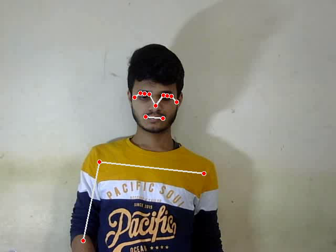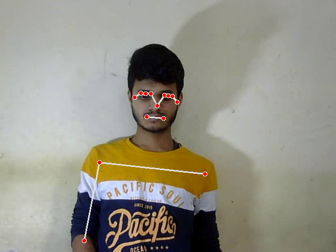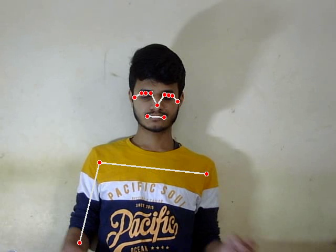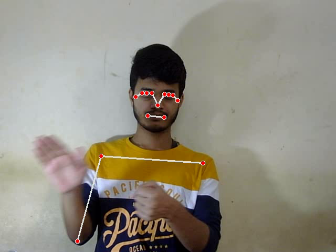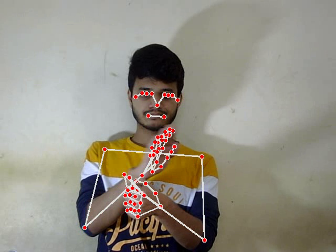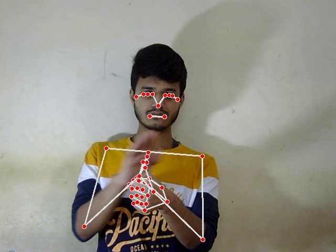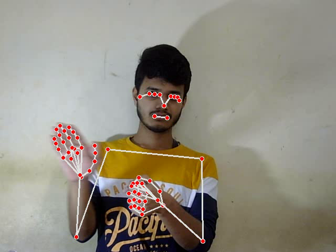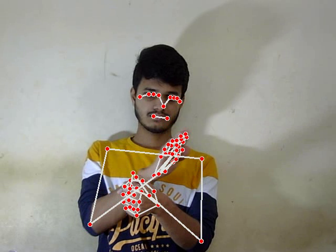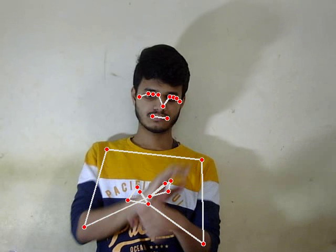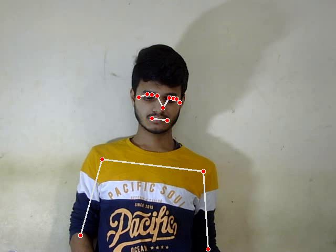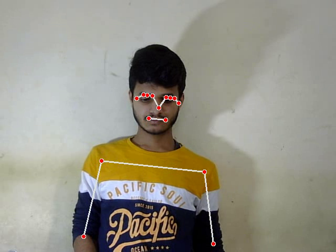busy